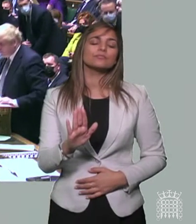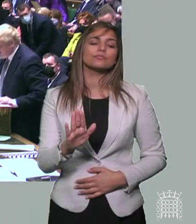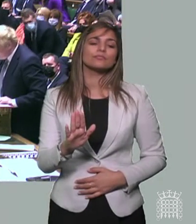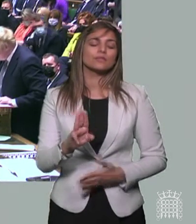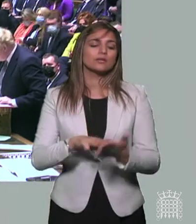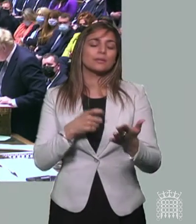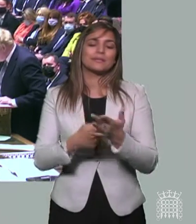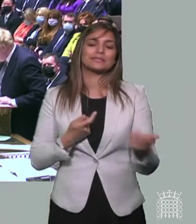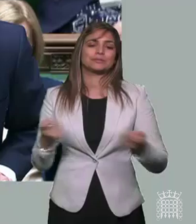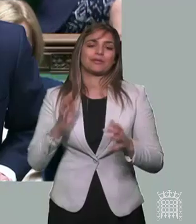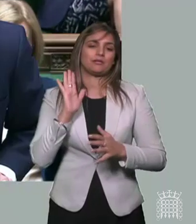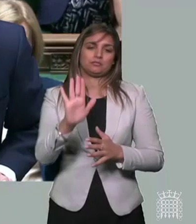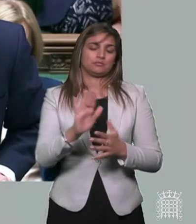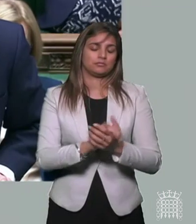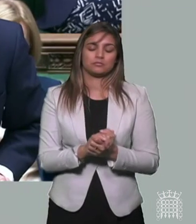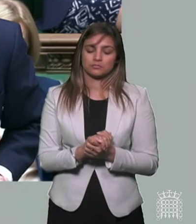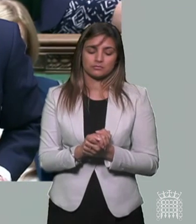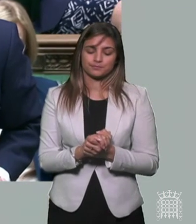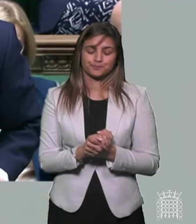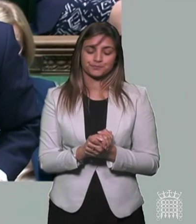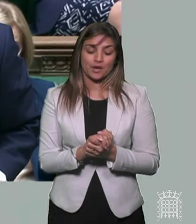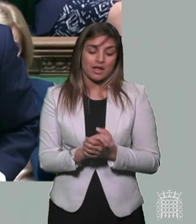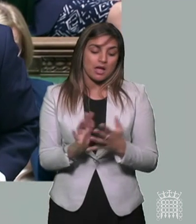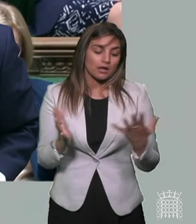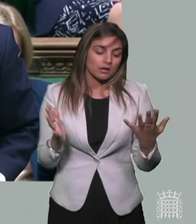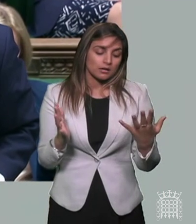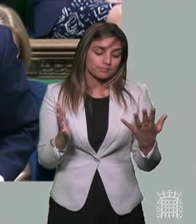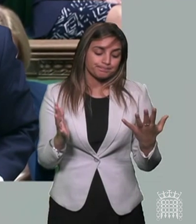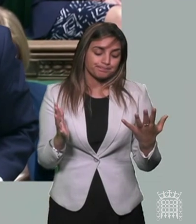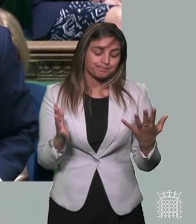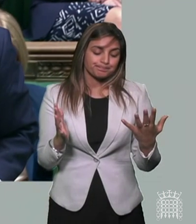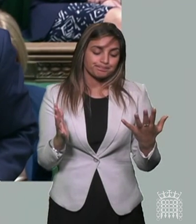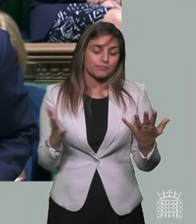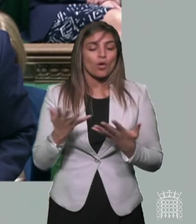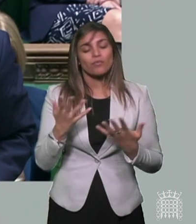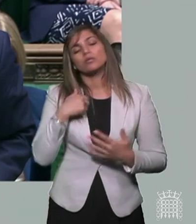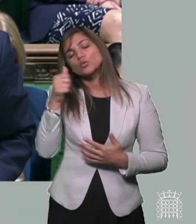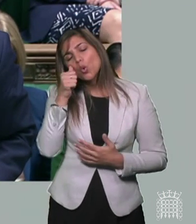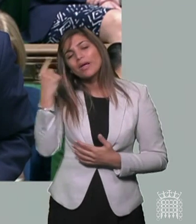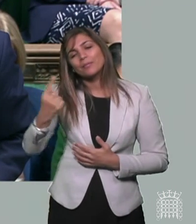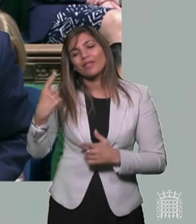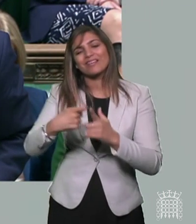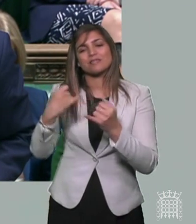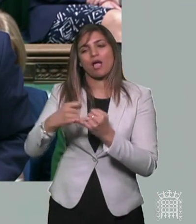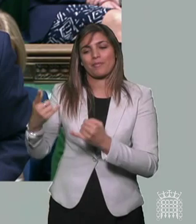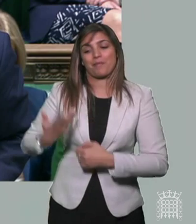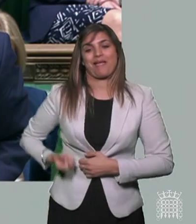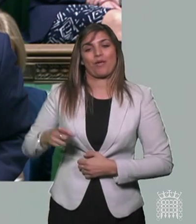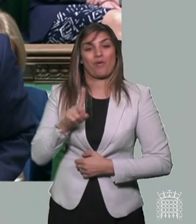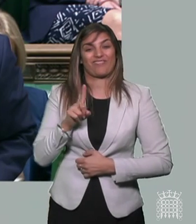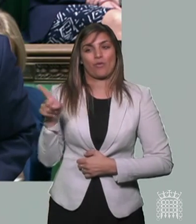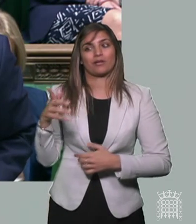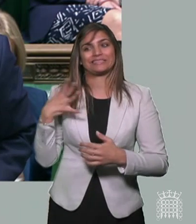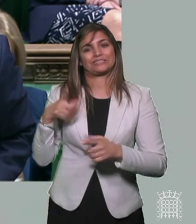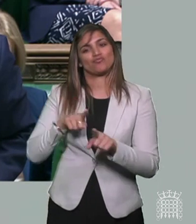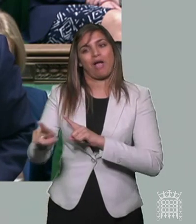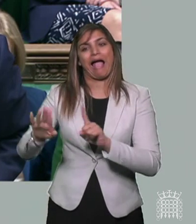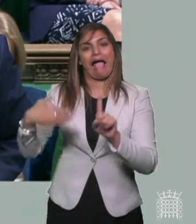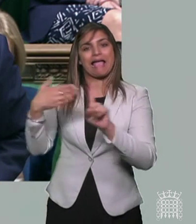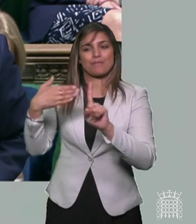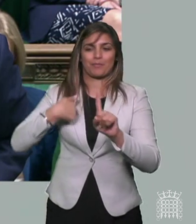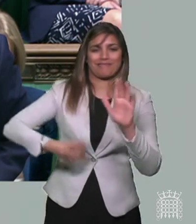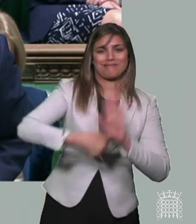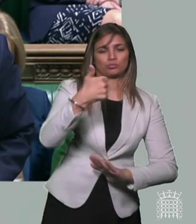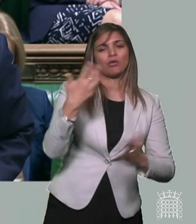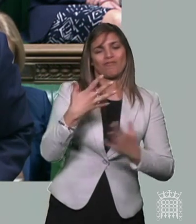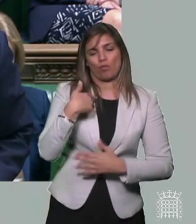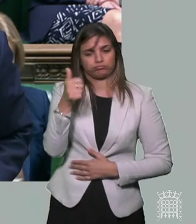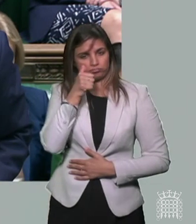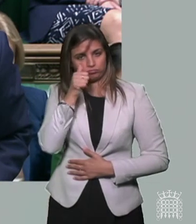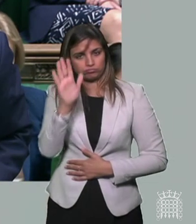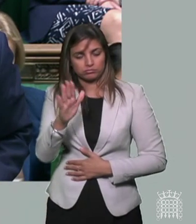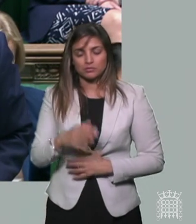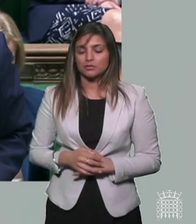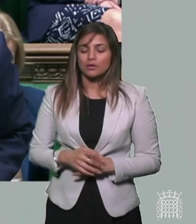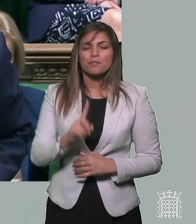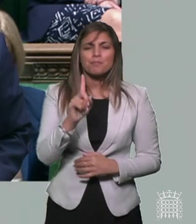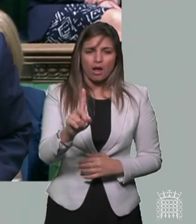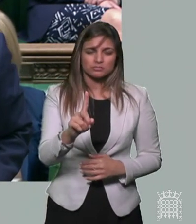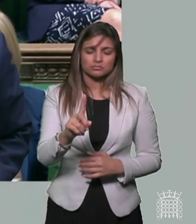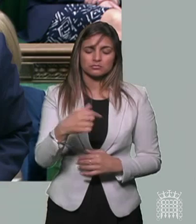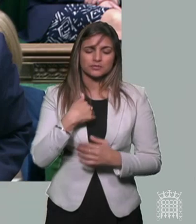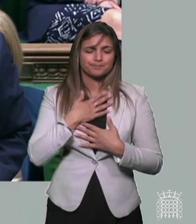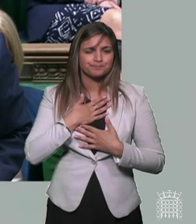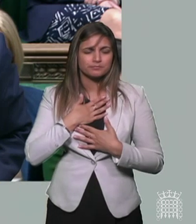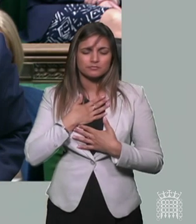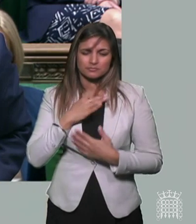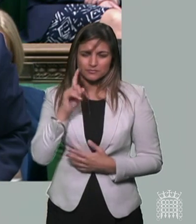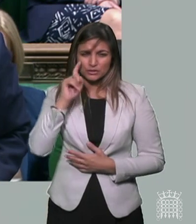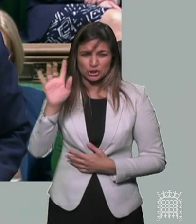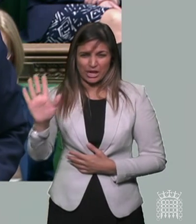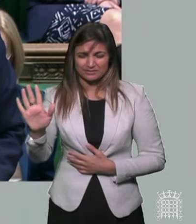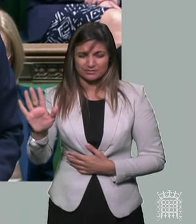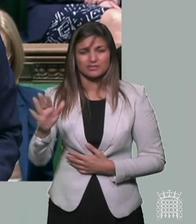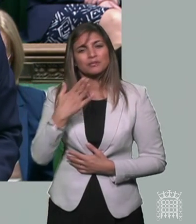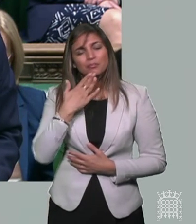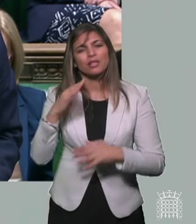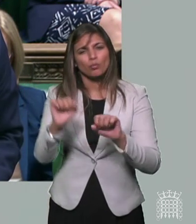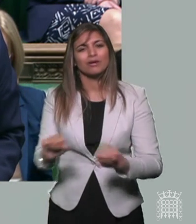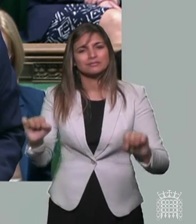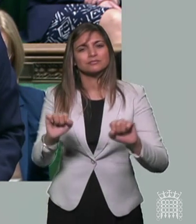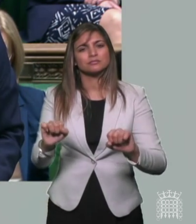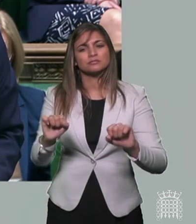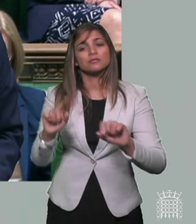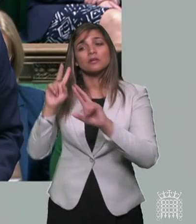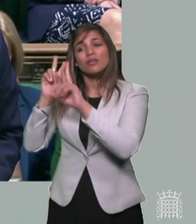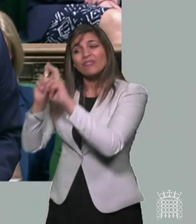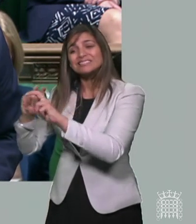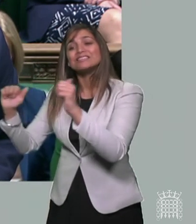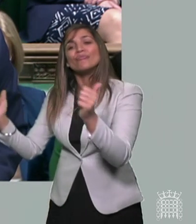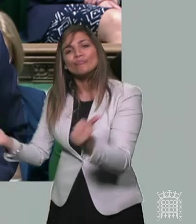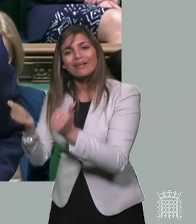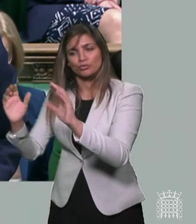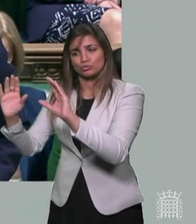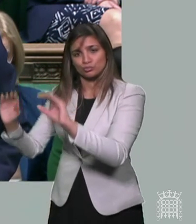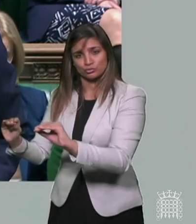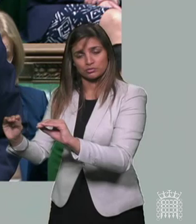I just want to repeat: I know it is the right honourable and learned Gentleman’s objective and he is paid to try to remove me from office—I appreciate that and I accept that—but may I humbly suggest to him that he should wait until the inquiry has concluded?